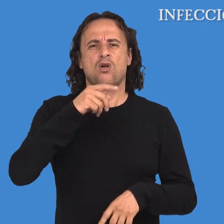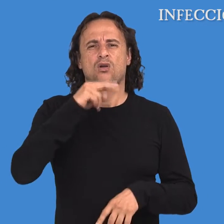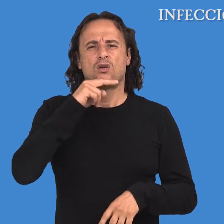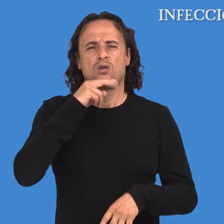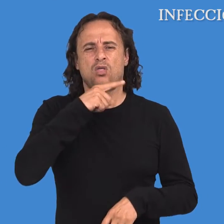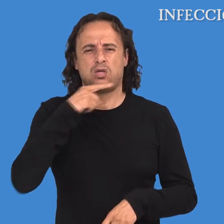pis